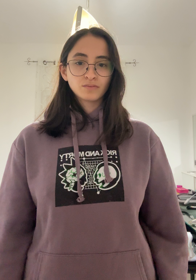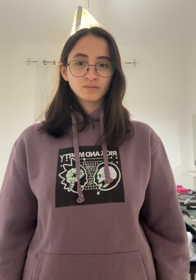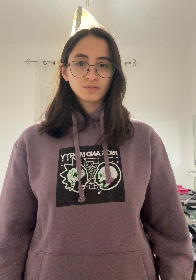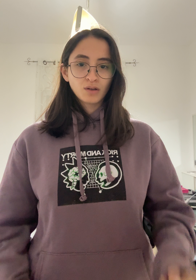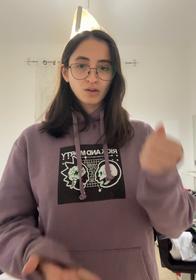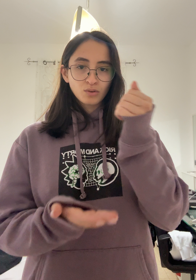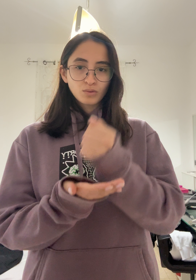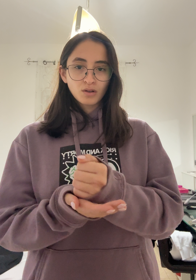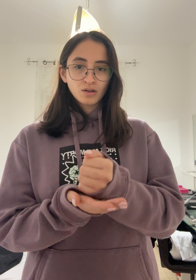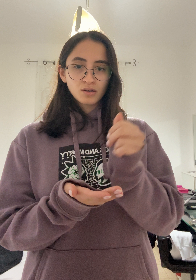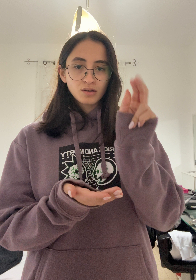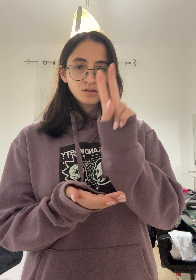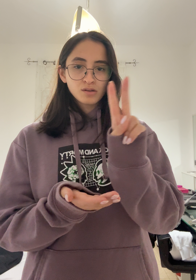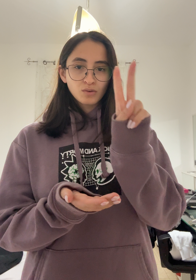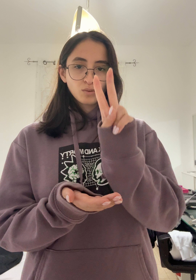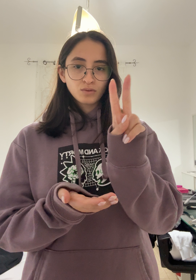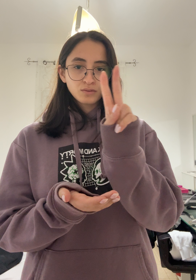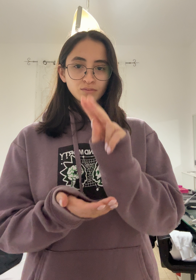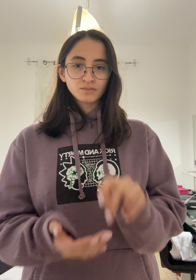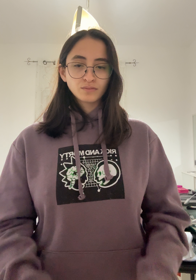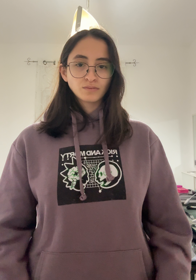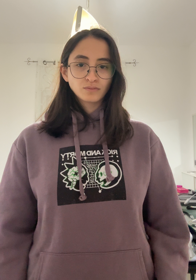תעודת זהות